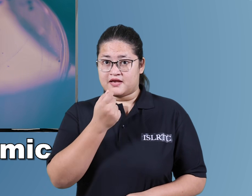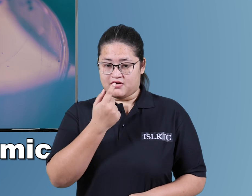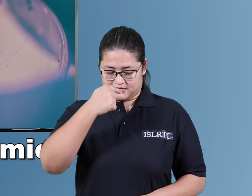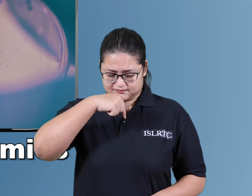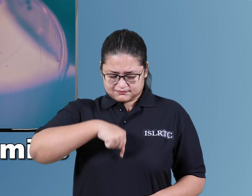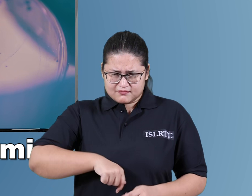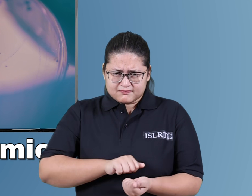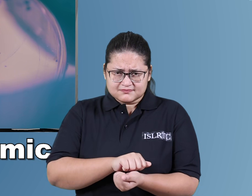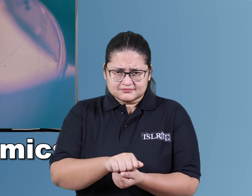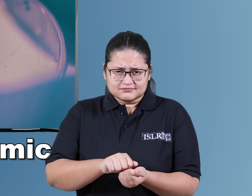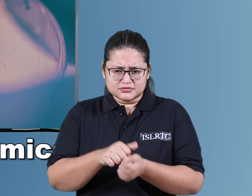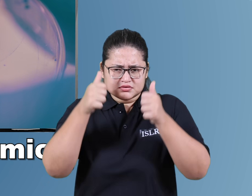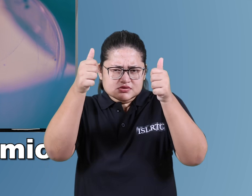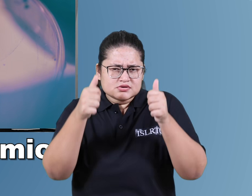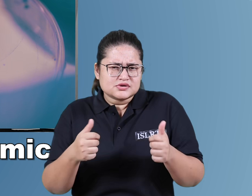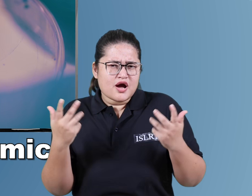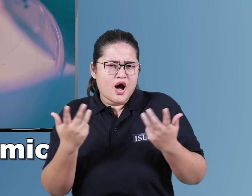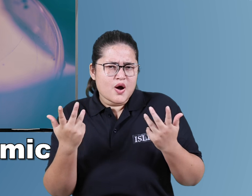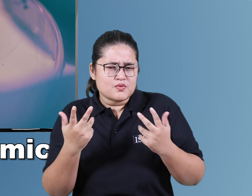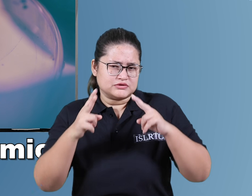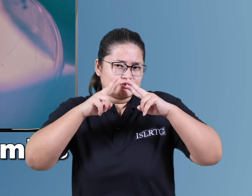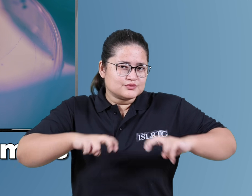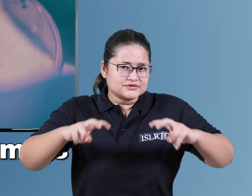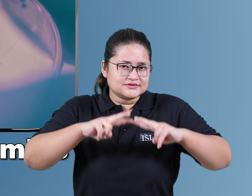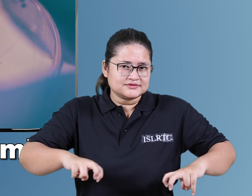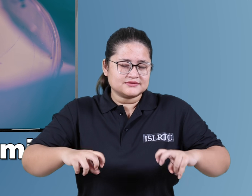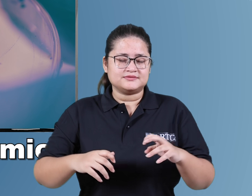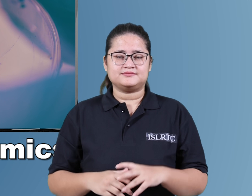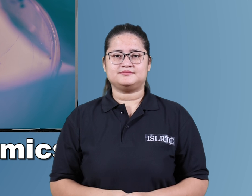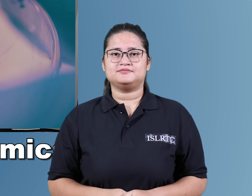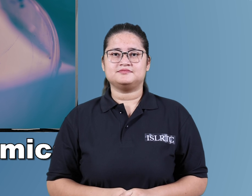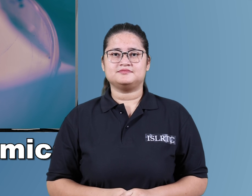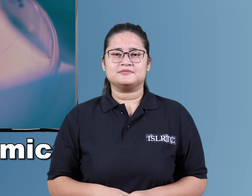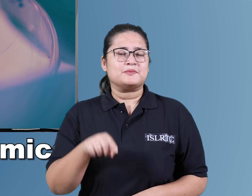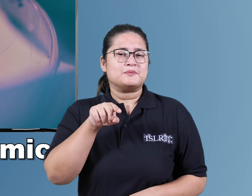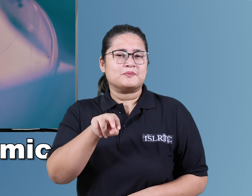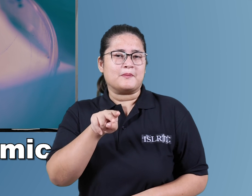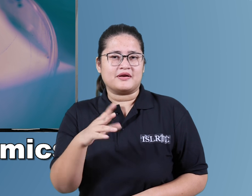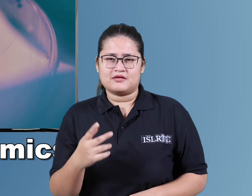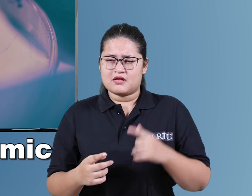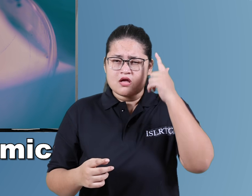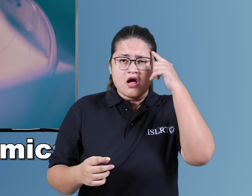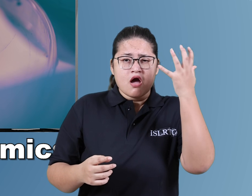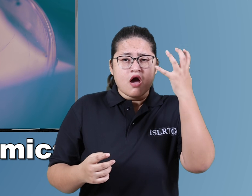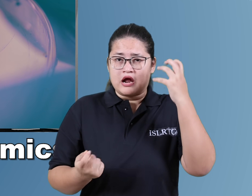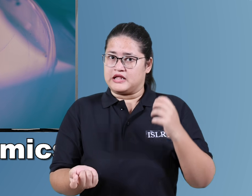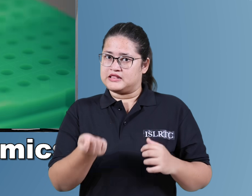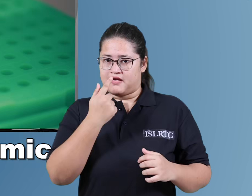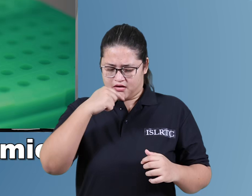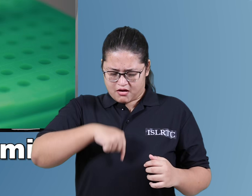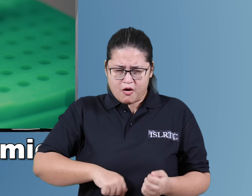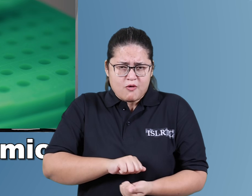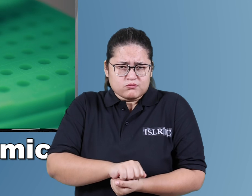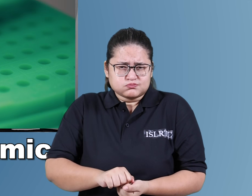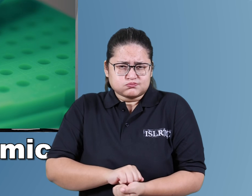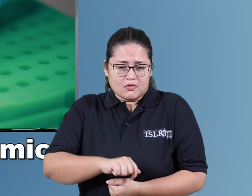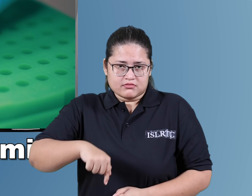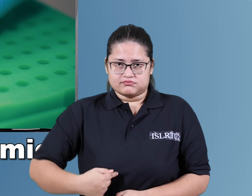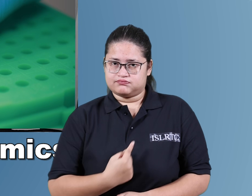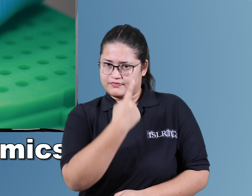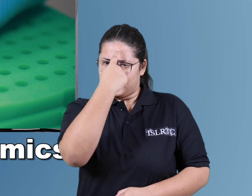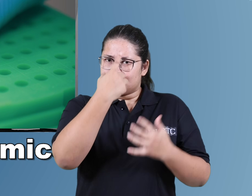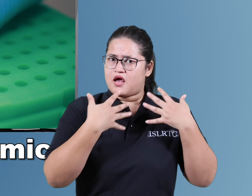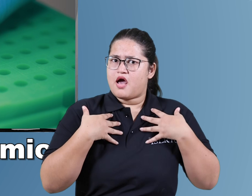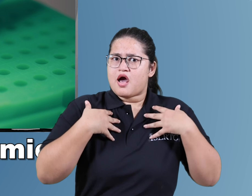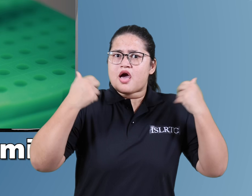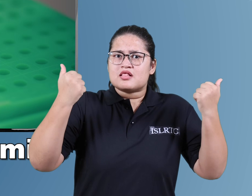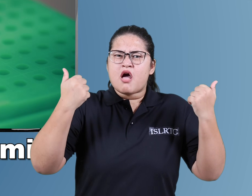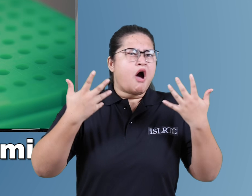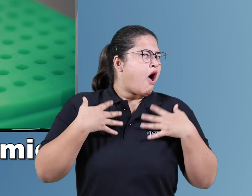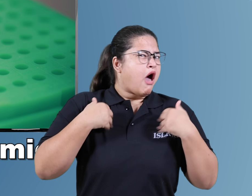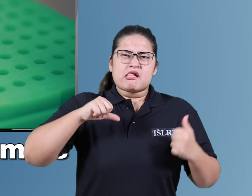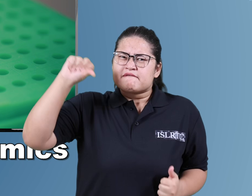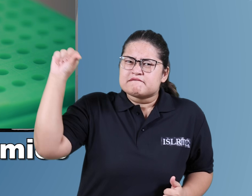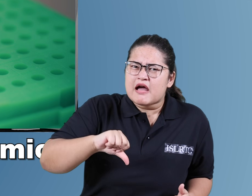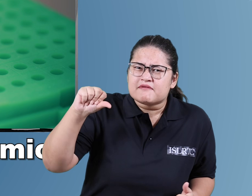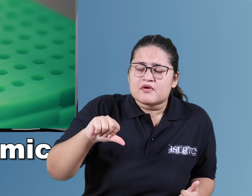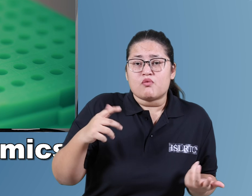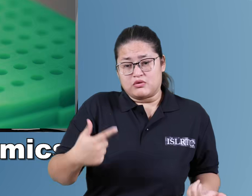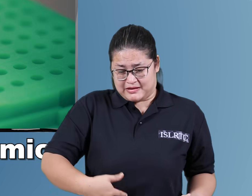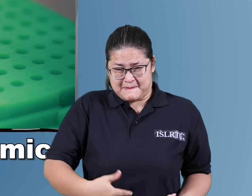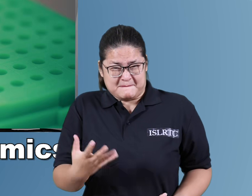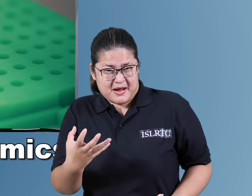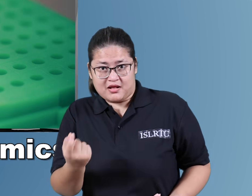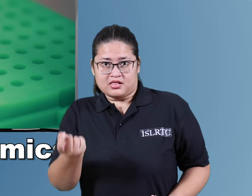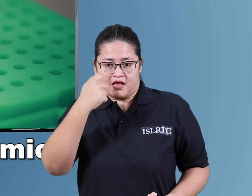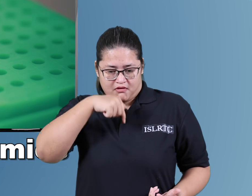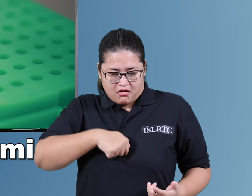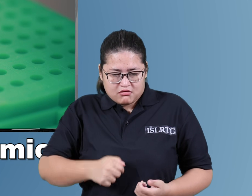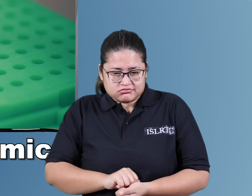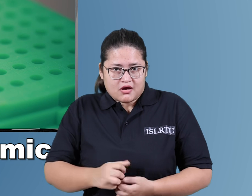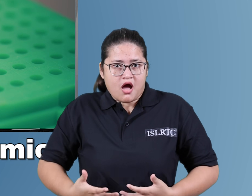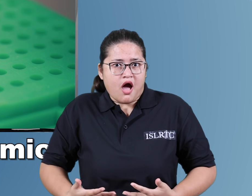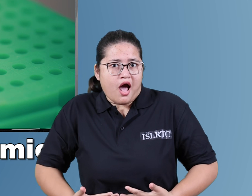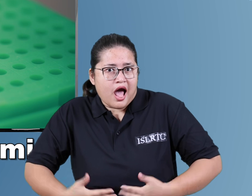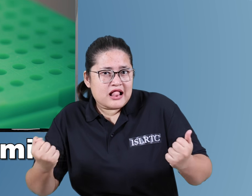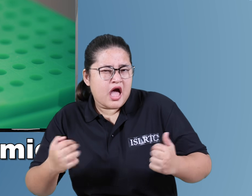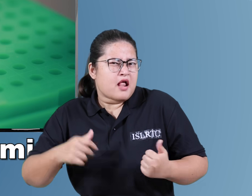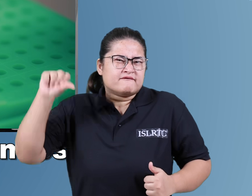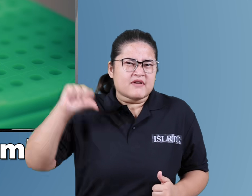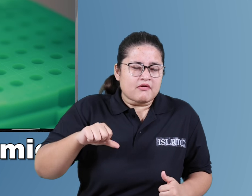Pharmacodynamics Pharmacodynamics is the study of what medicine does inside the body, including how its effects are produced.